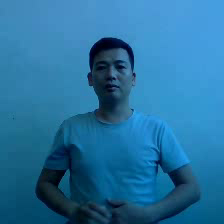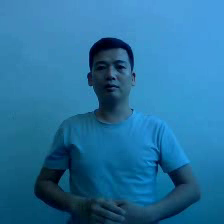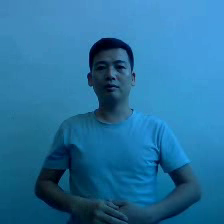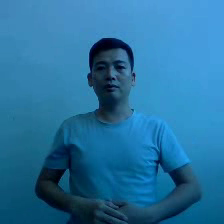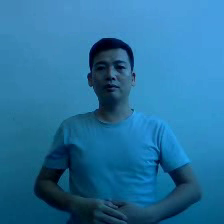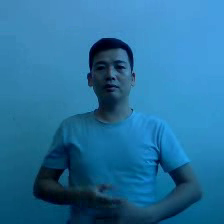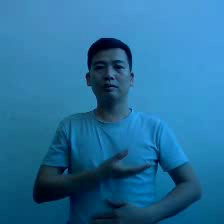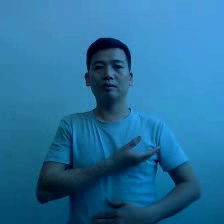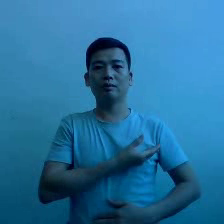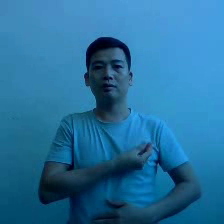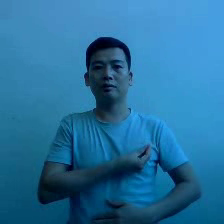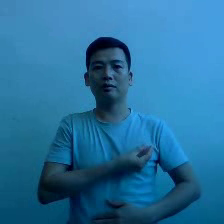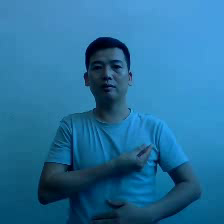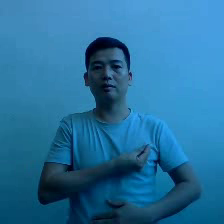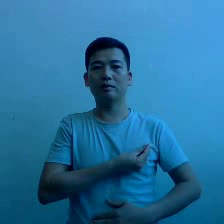Xúc động